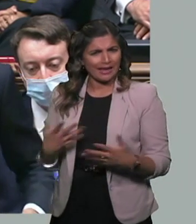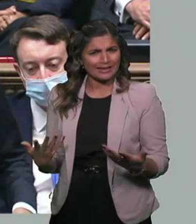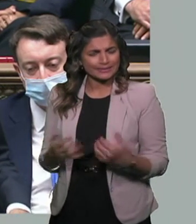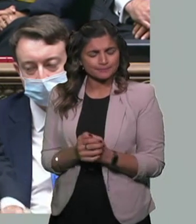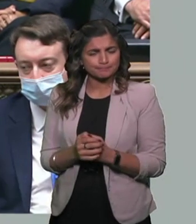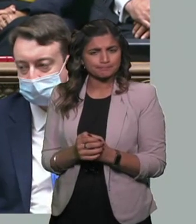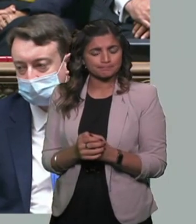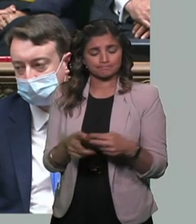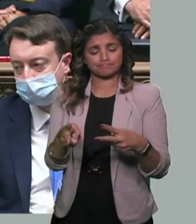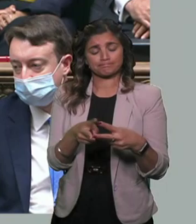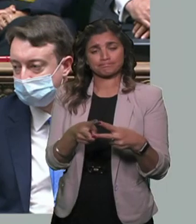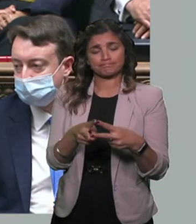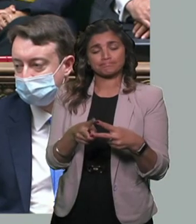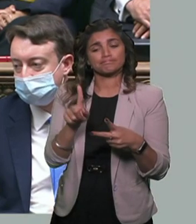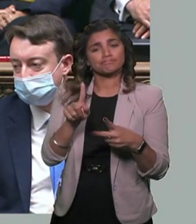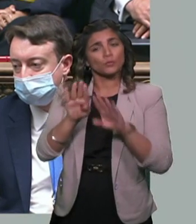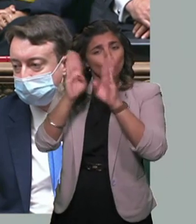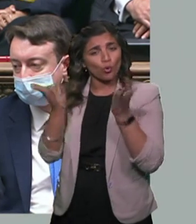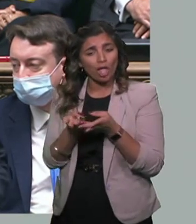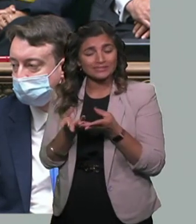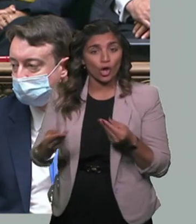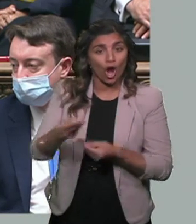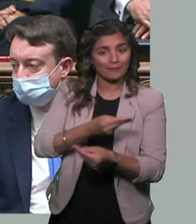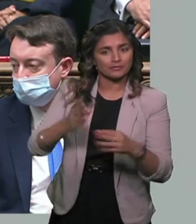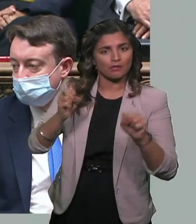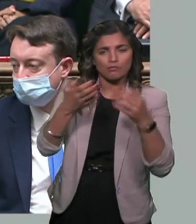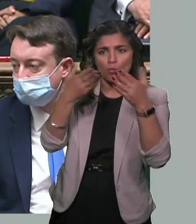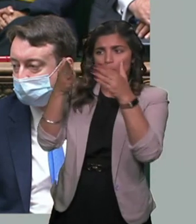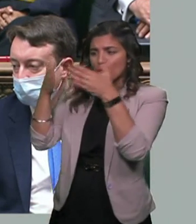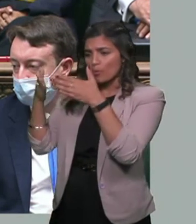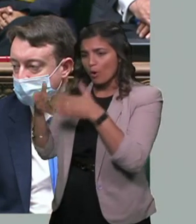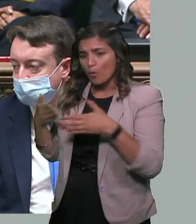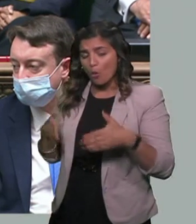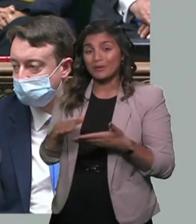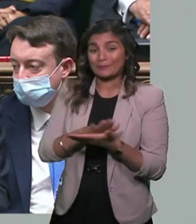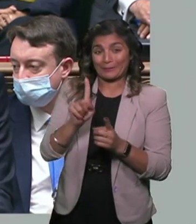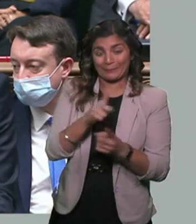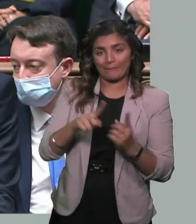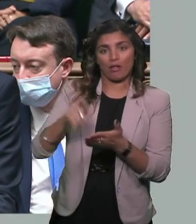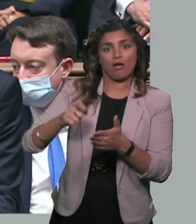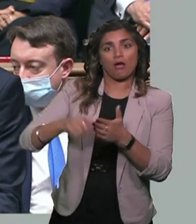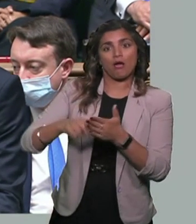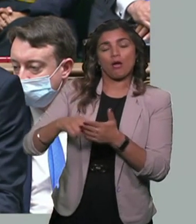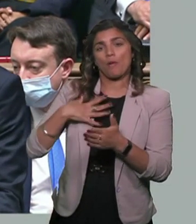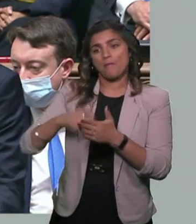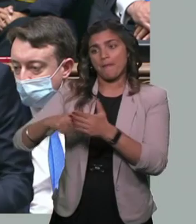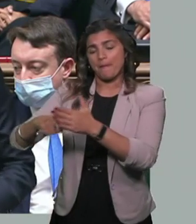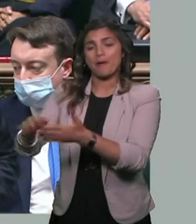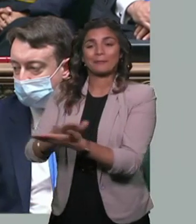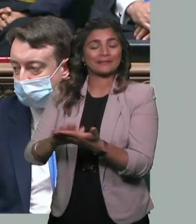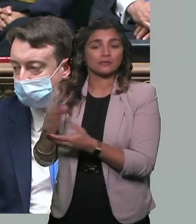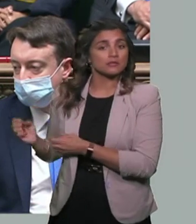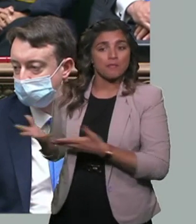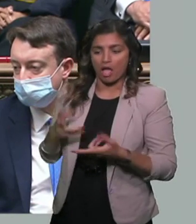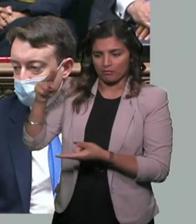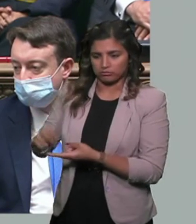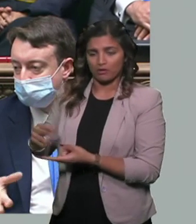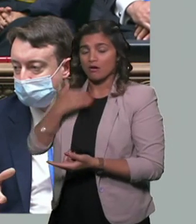First, as economies around the world reopen, demand for goods has increased more quickly than supply chains can meet.